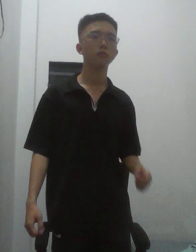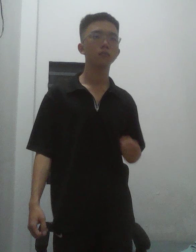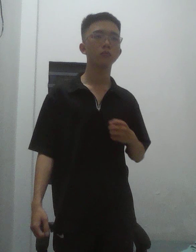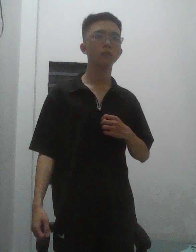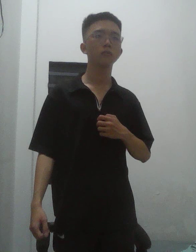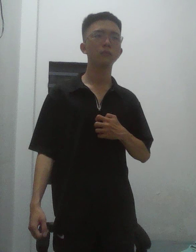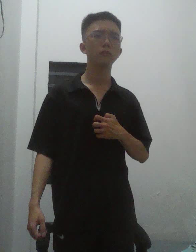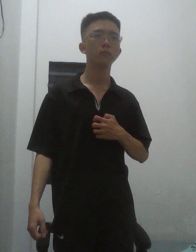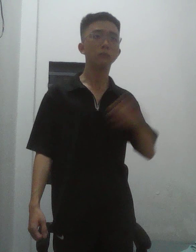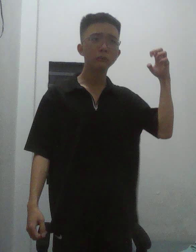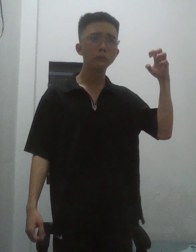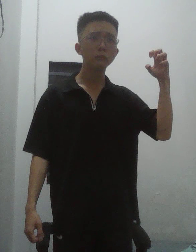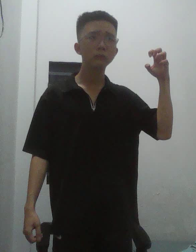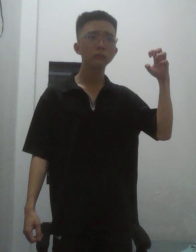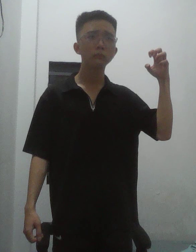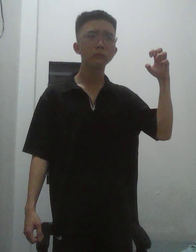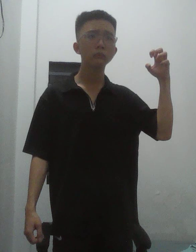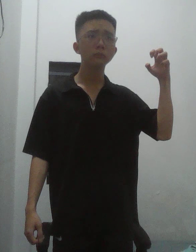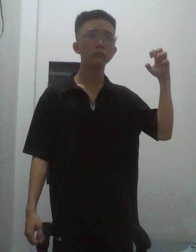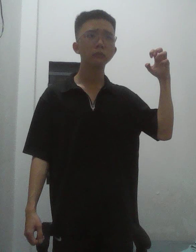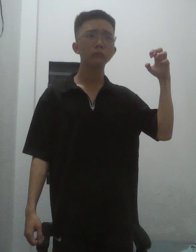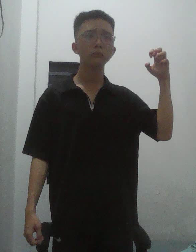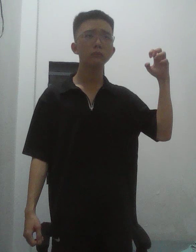tuc gian